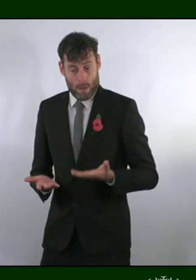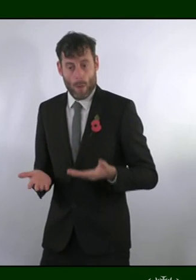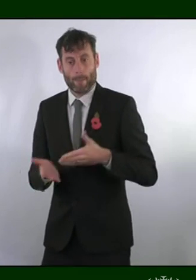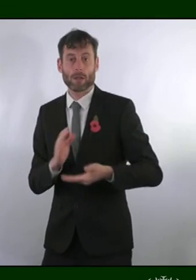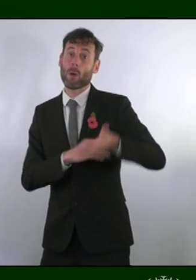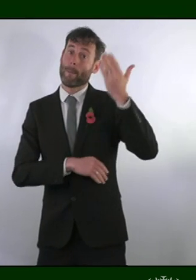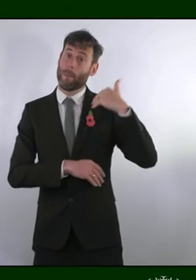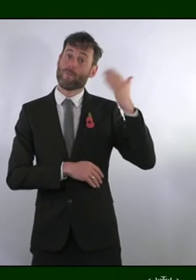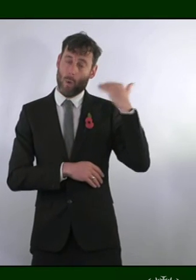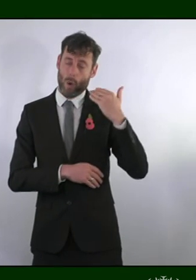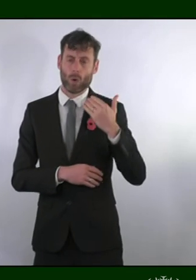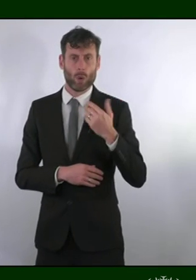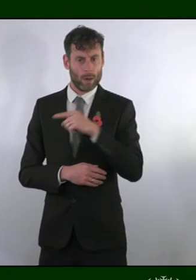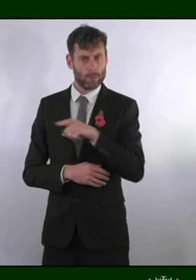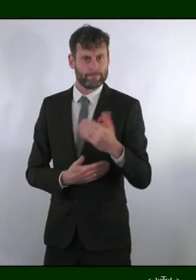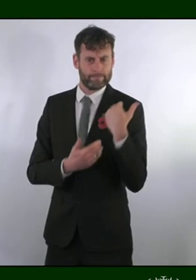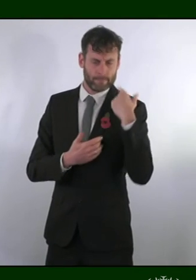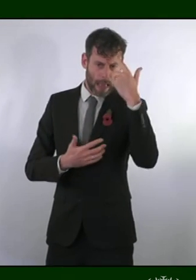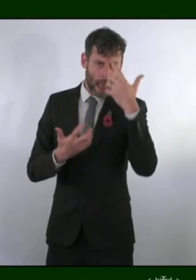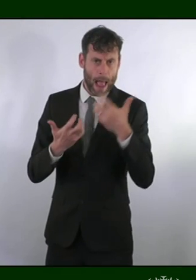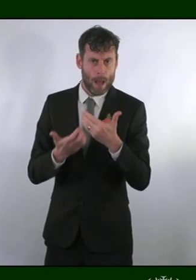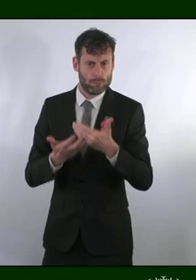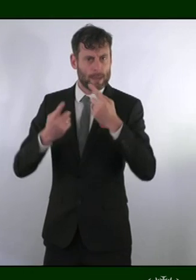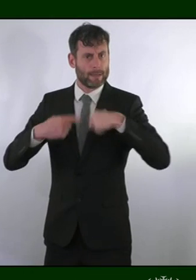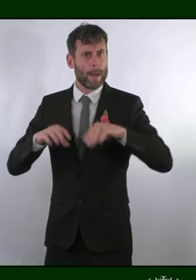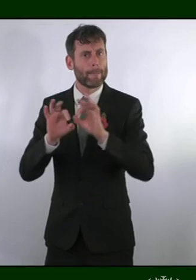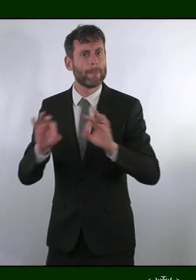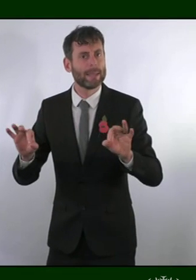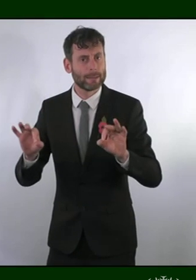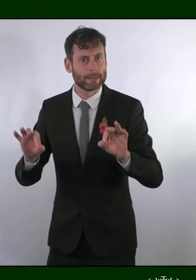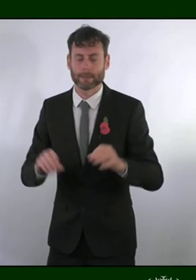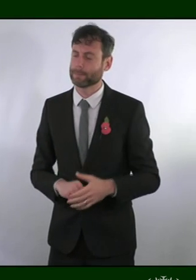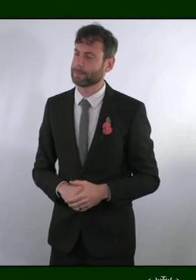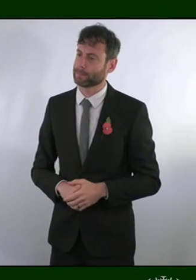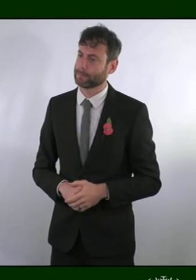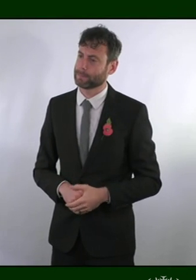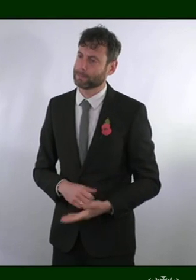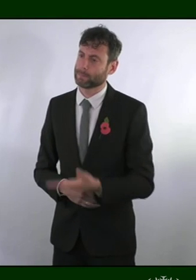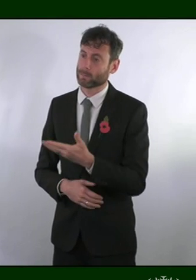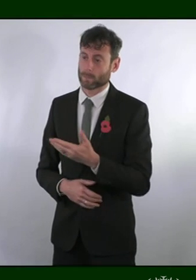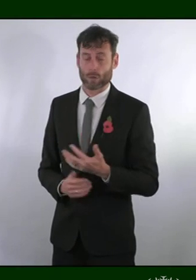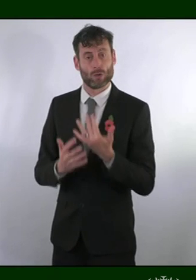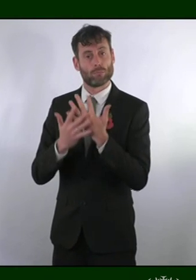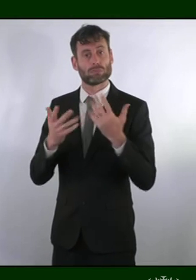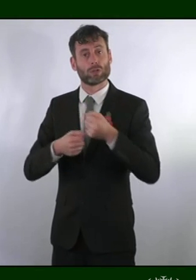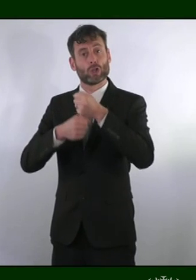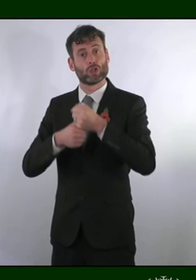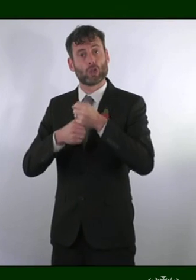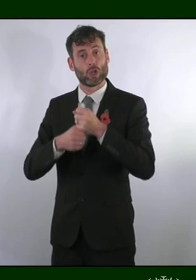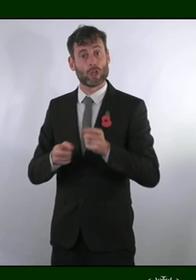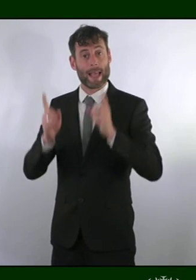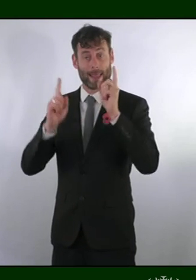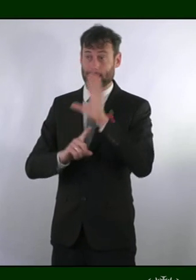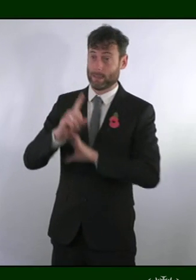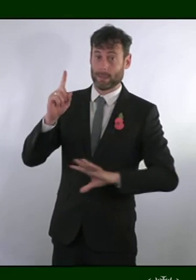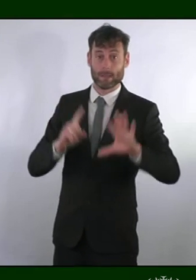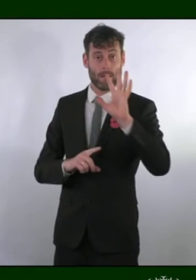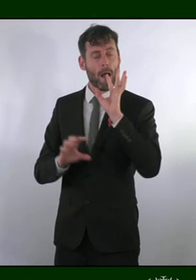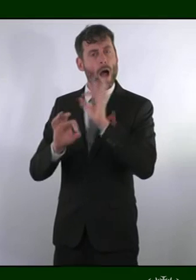With regard to our battle against covid, senior Church leaders have this past week issued a call for prayer across our nation.